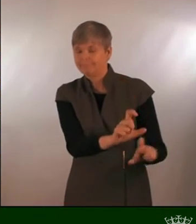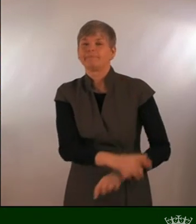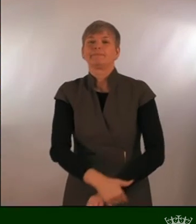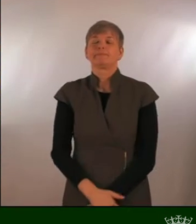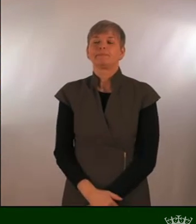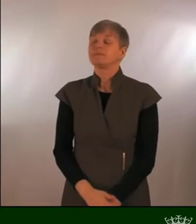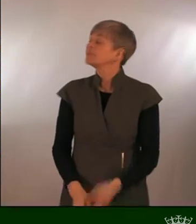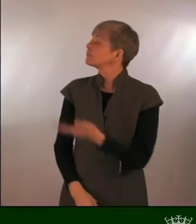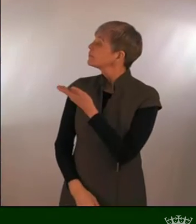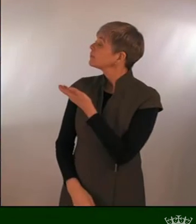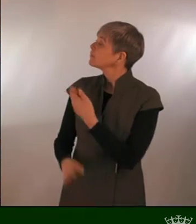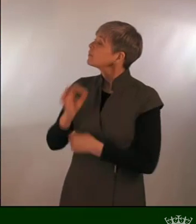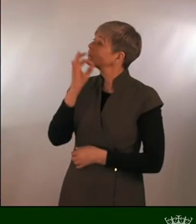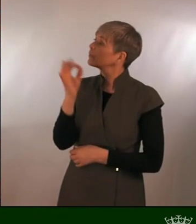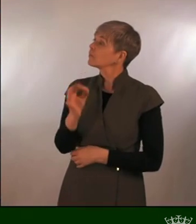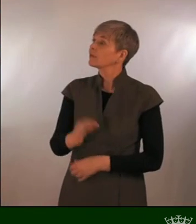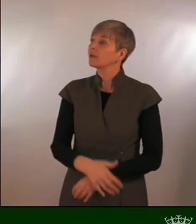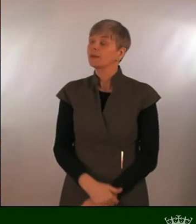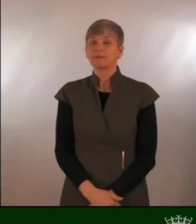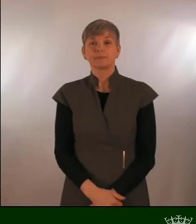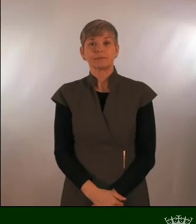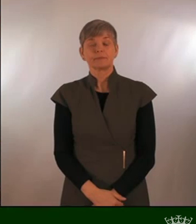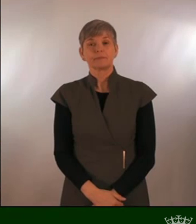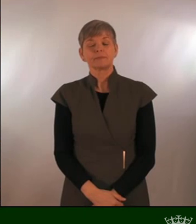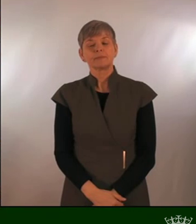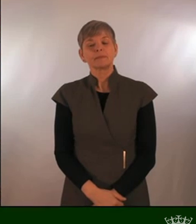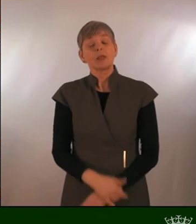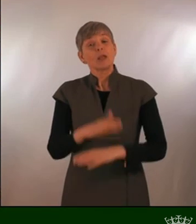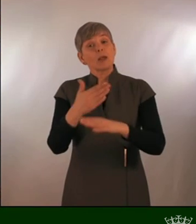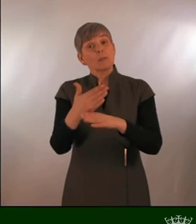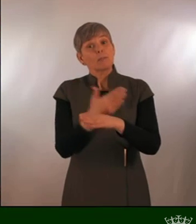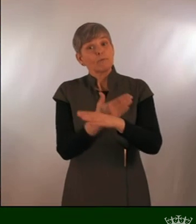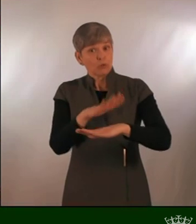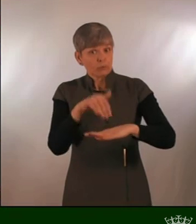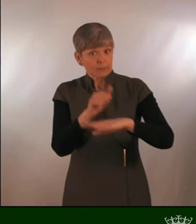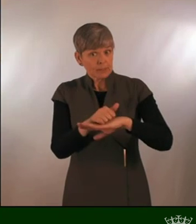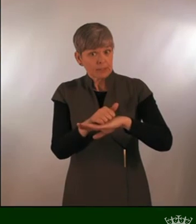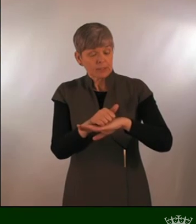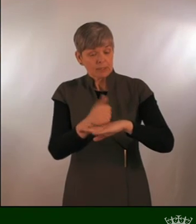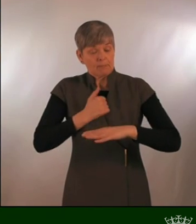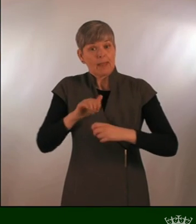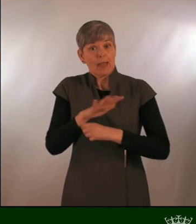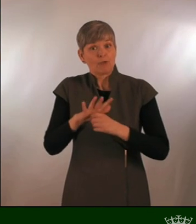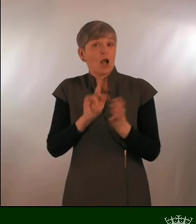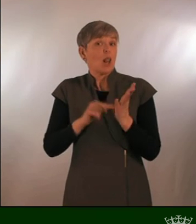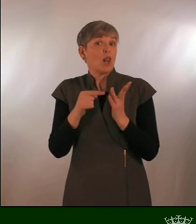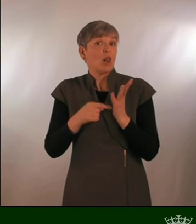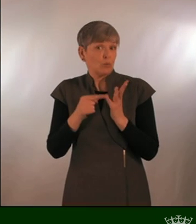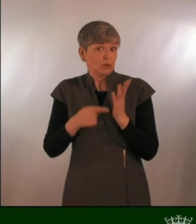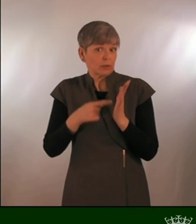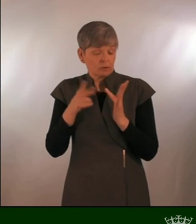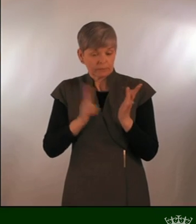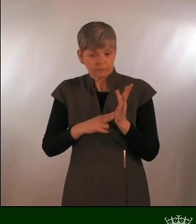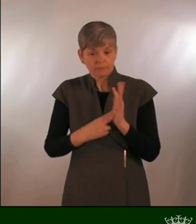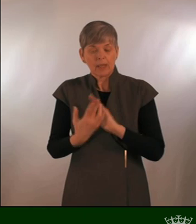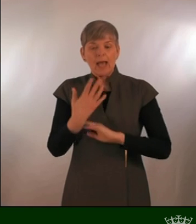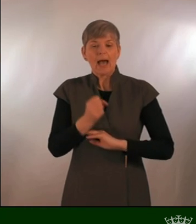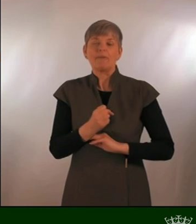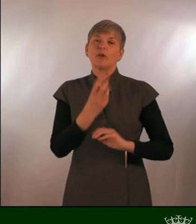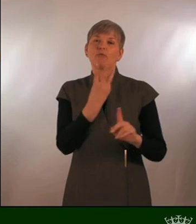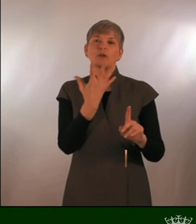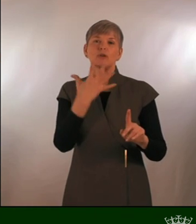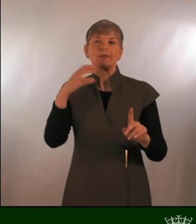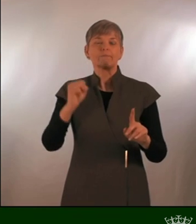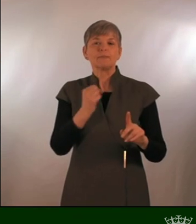The week before Christmas, Luton food bank issued 339 food parcels, of which 124 were specifically for children.